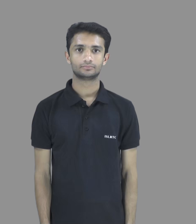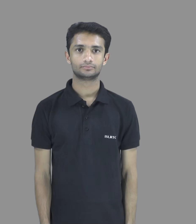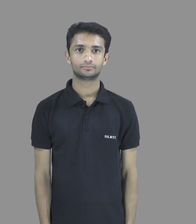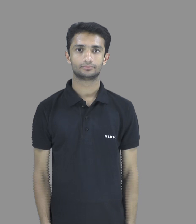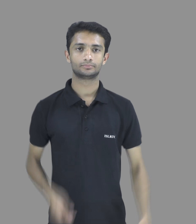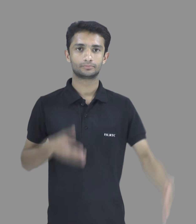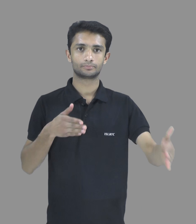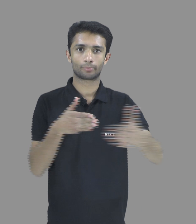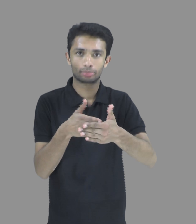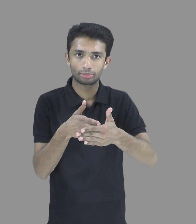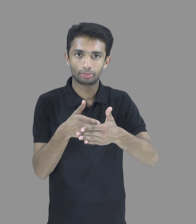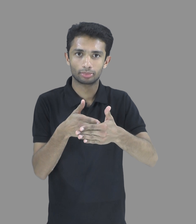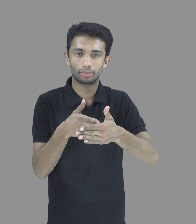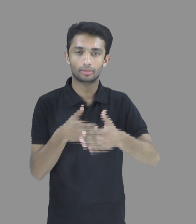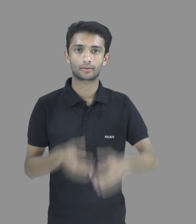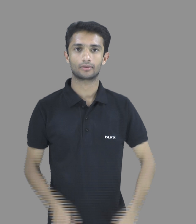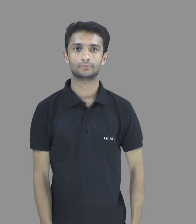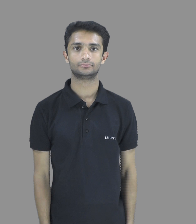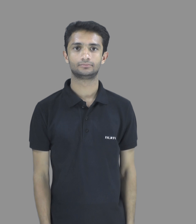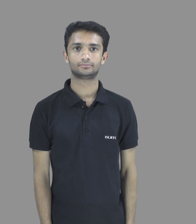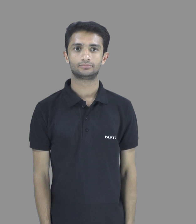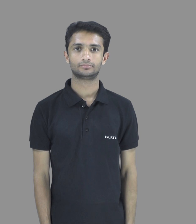Barrier